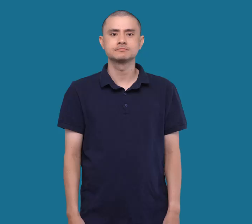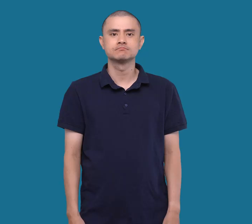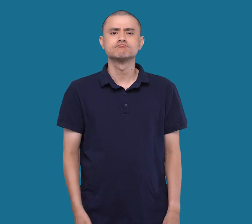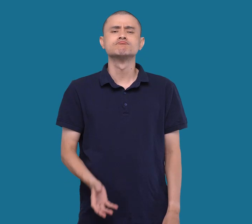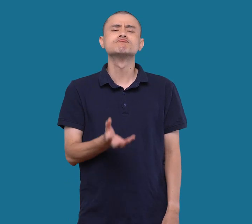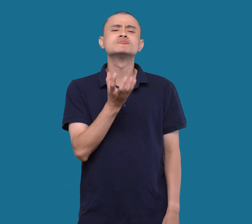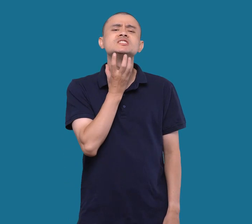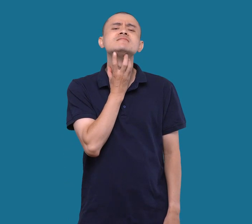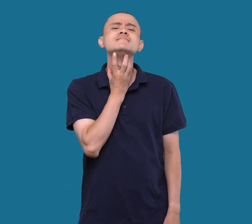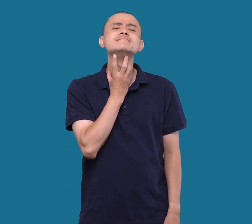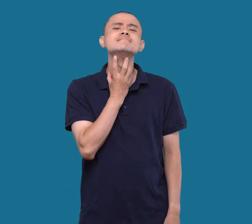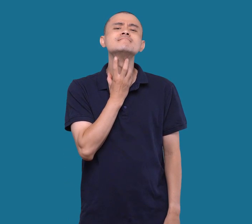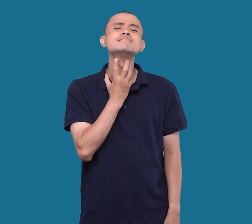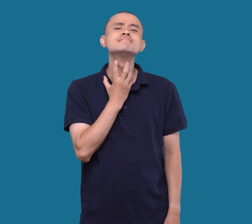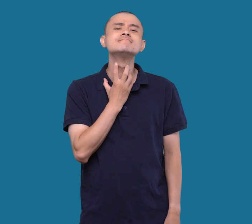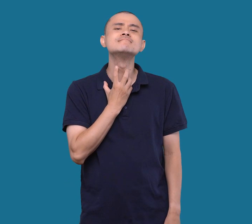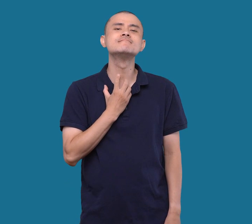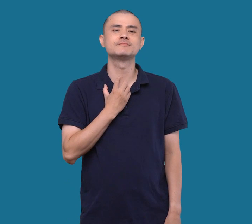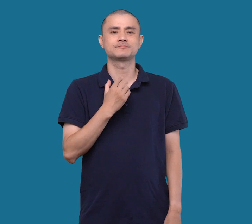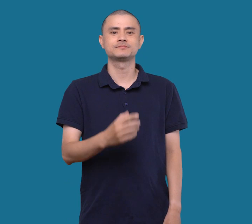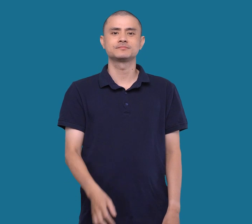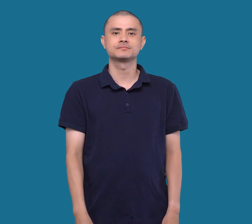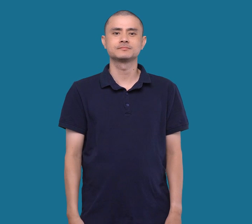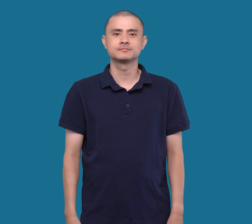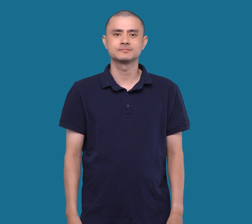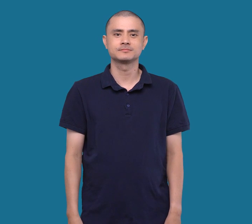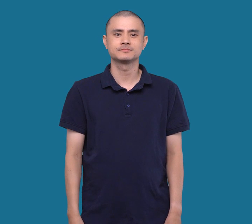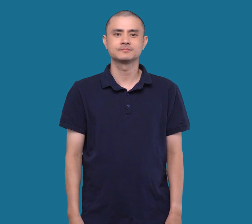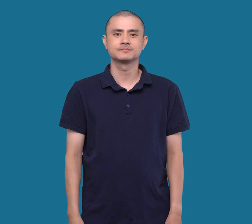hấp dẫn